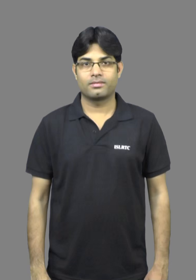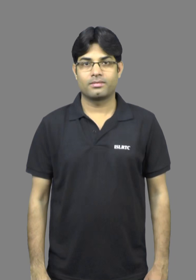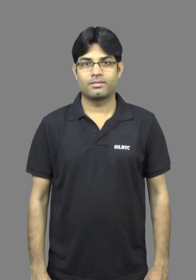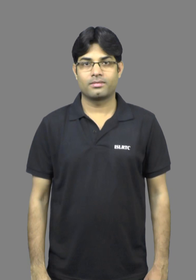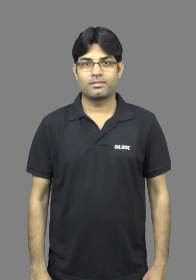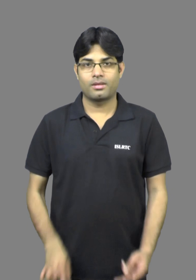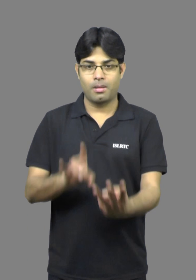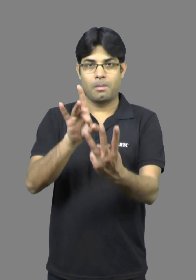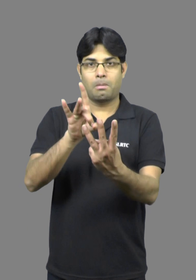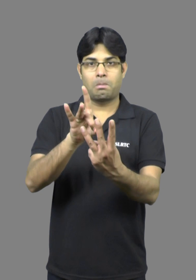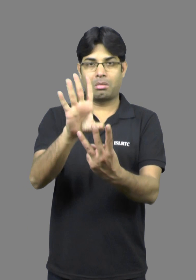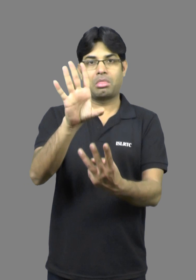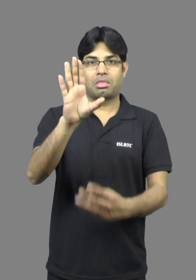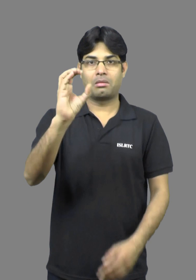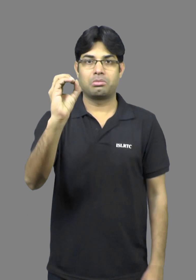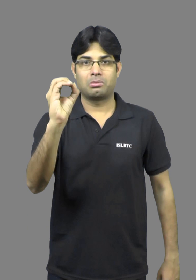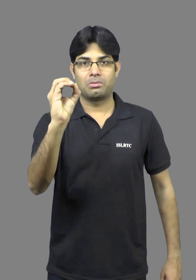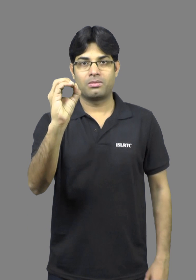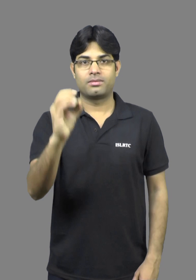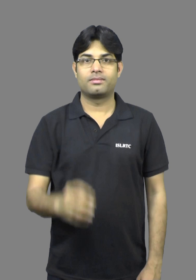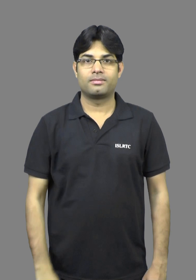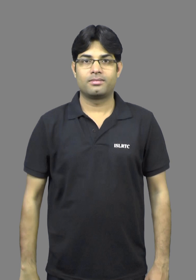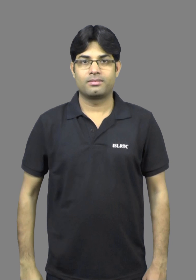Out for a Duck